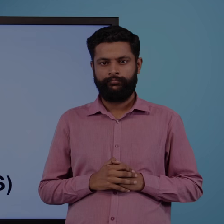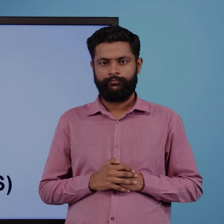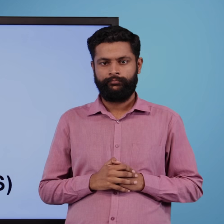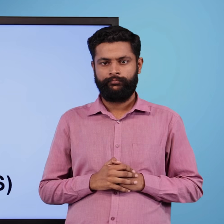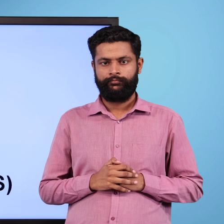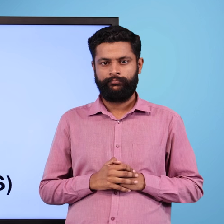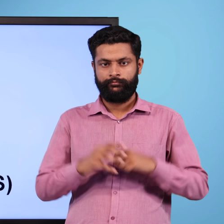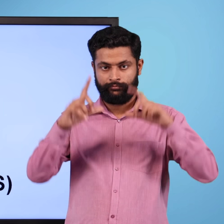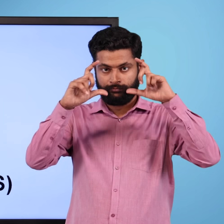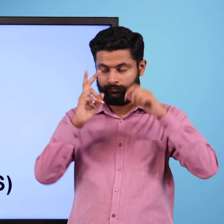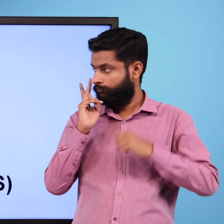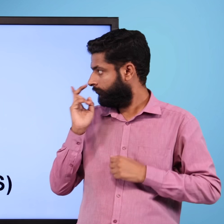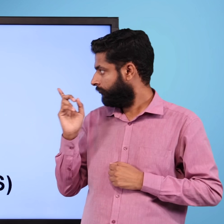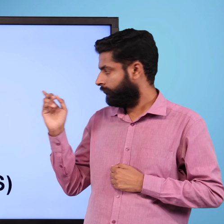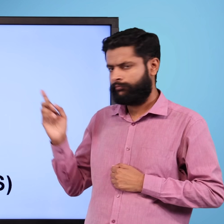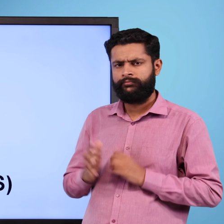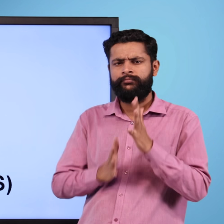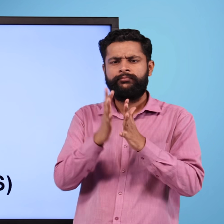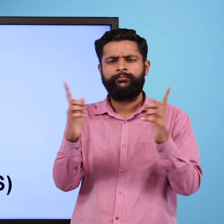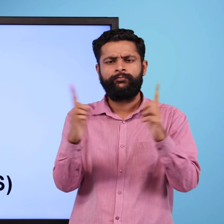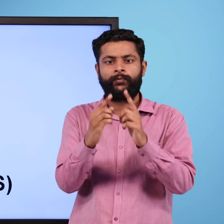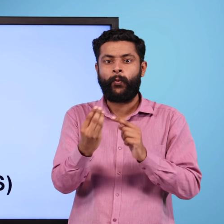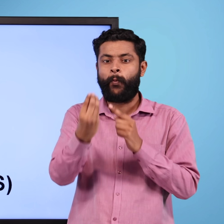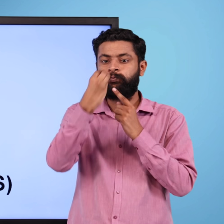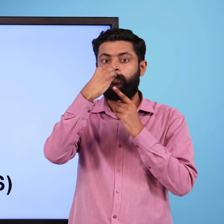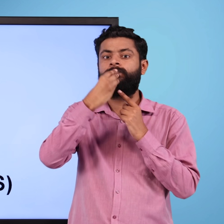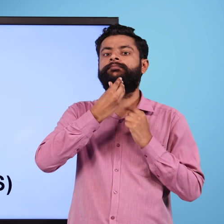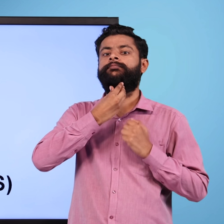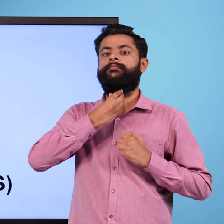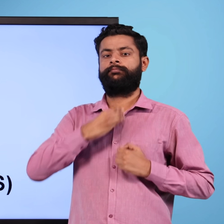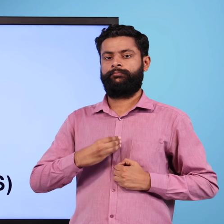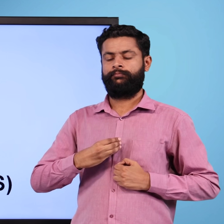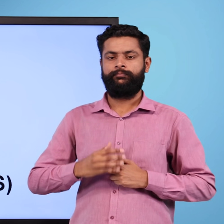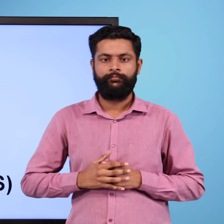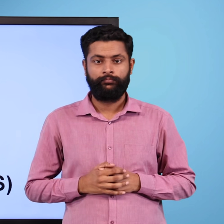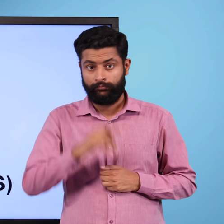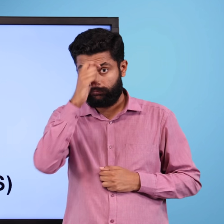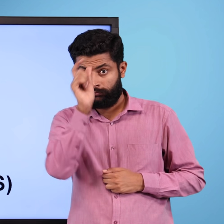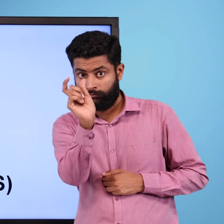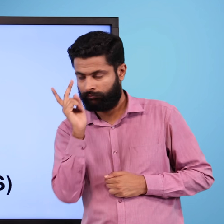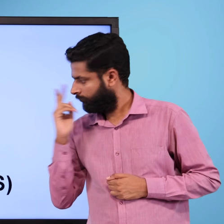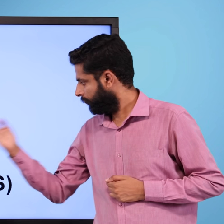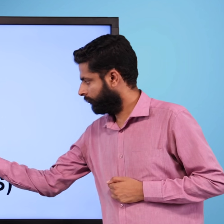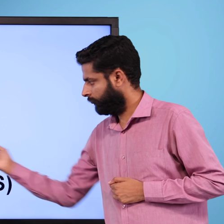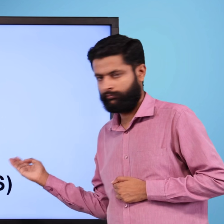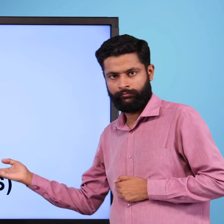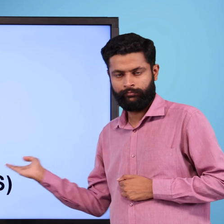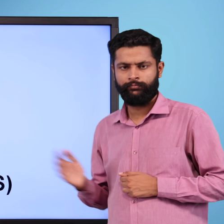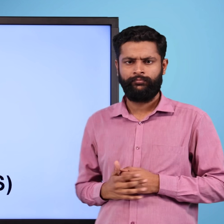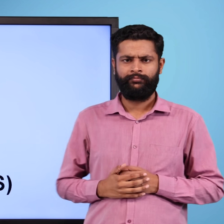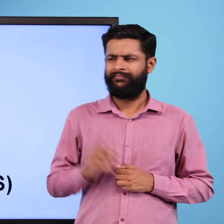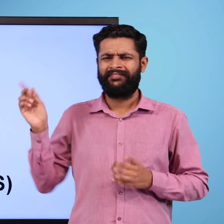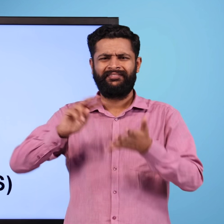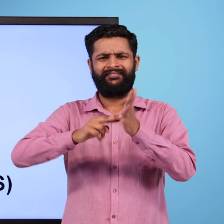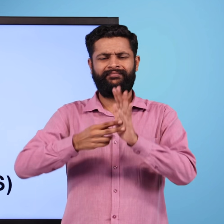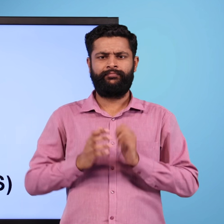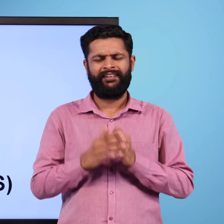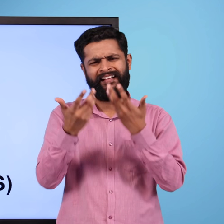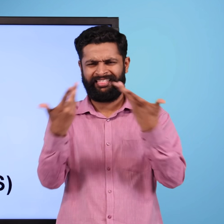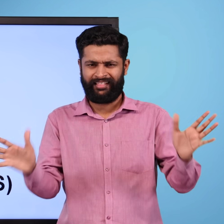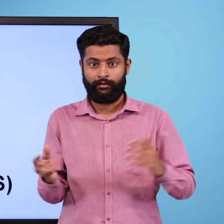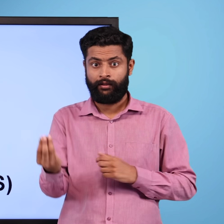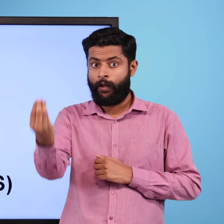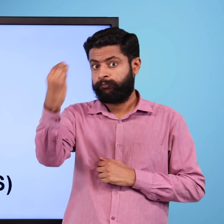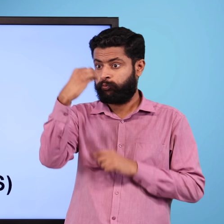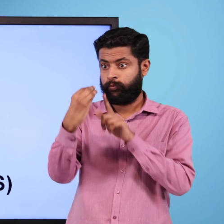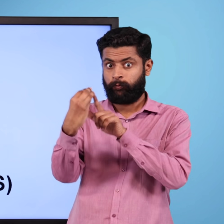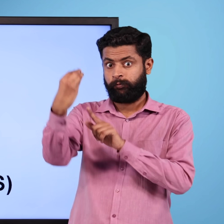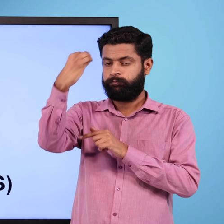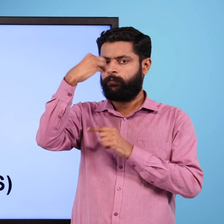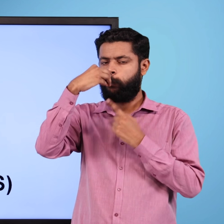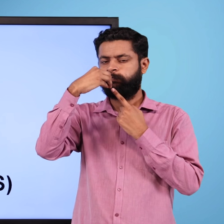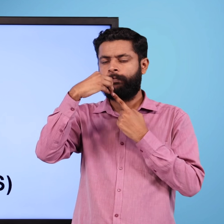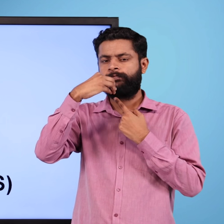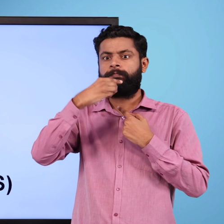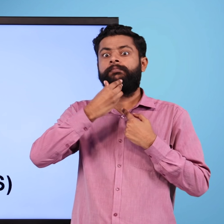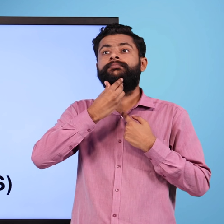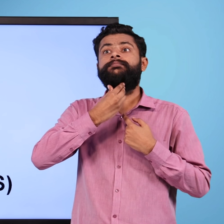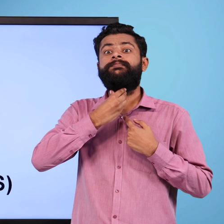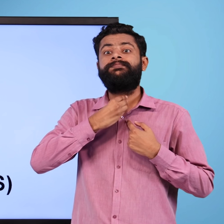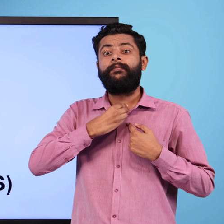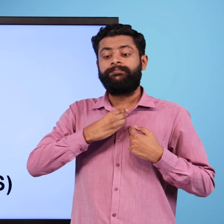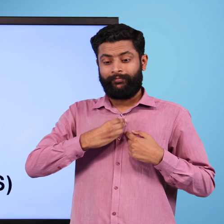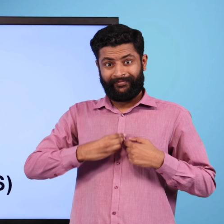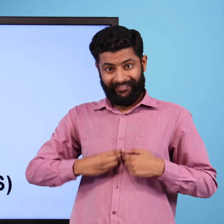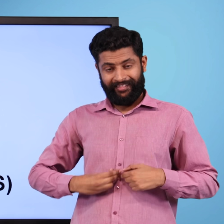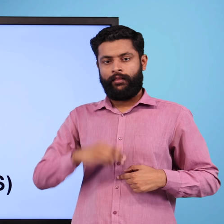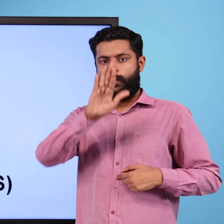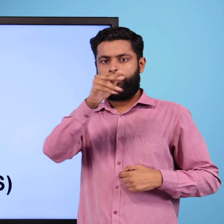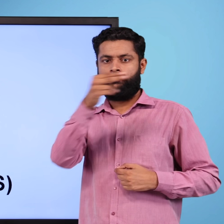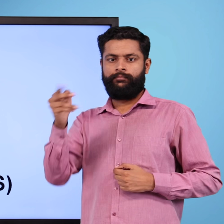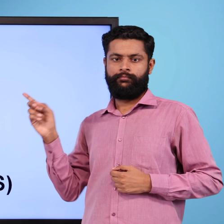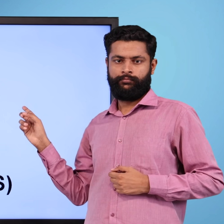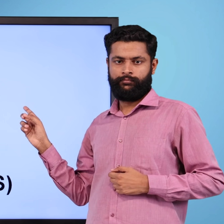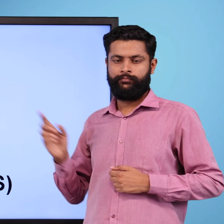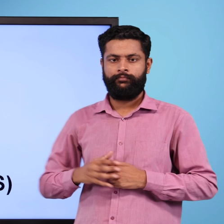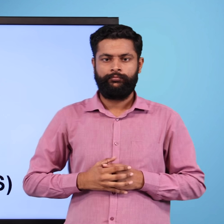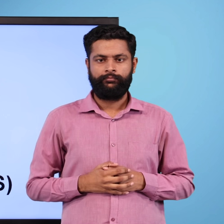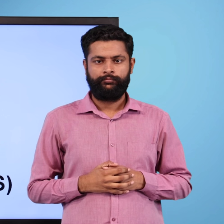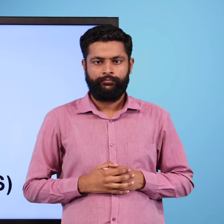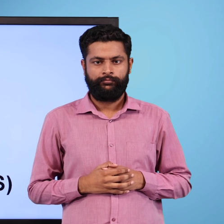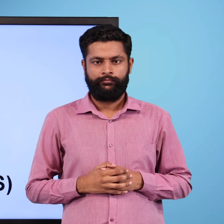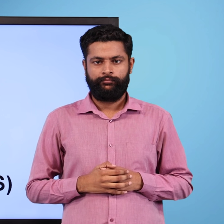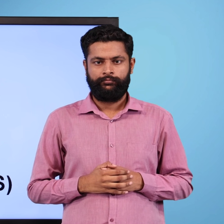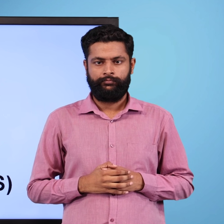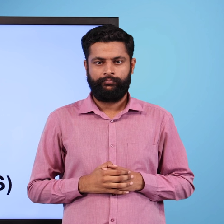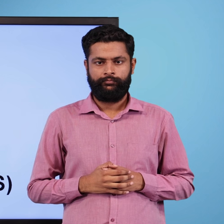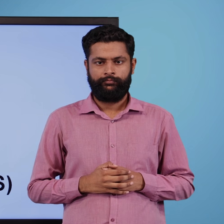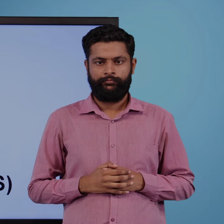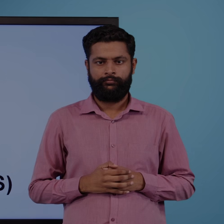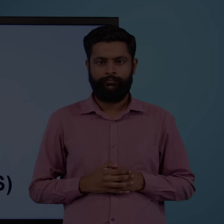Foodpipe / Oesophagus This is the sign for foodpipe. When we eat, the swallowed food passes into a pipe along the neck and chest. It is called foodpipe or oesophagus.